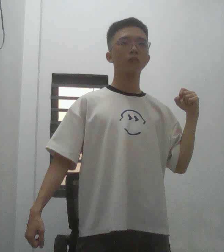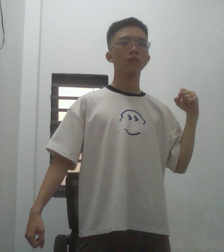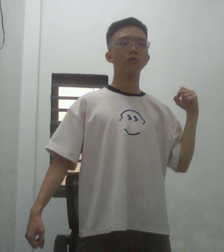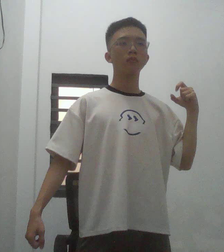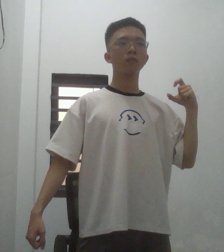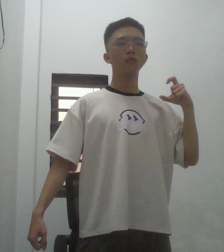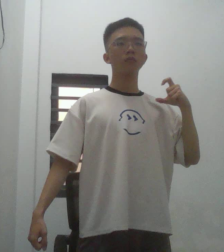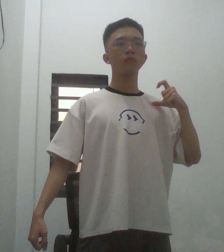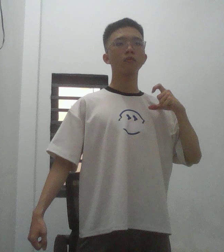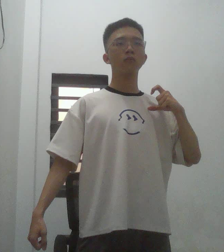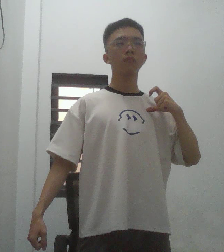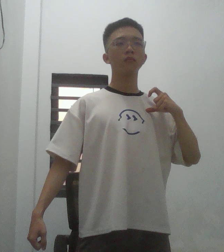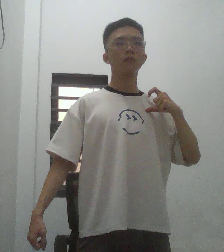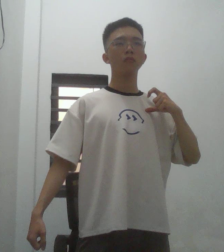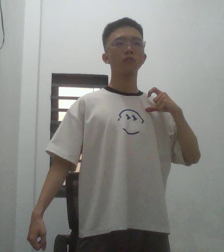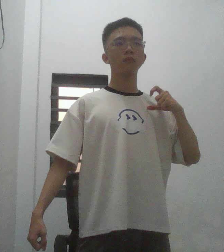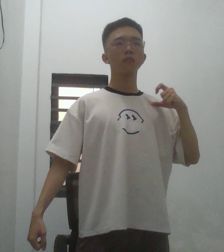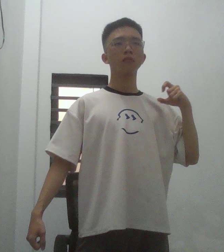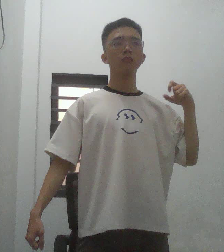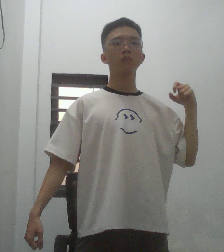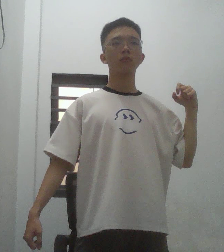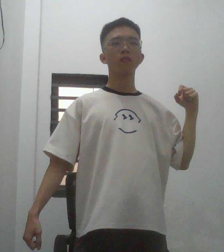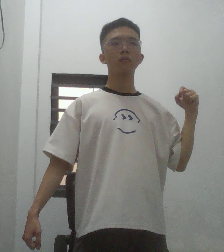giau co